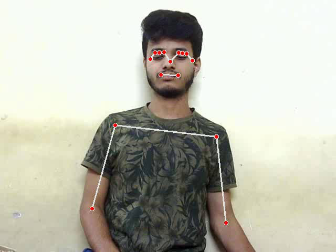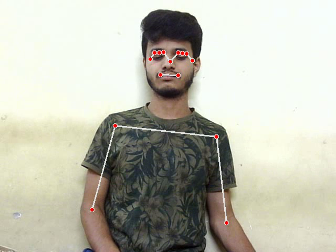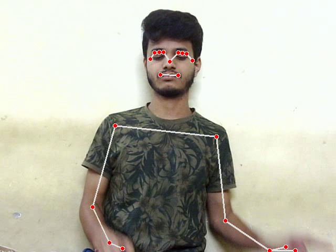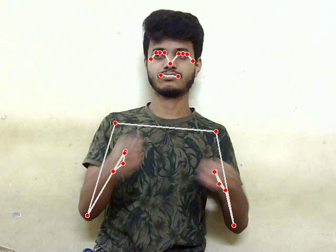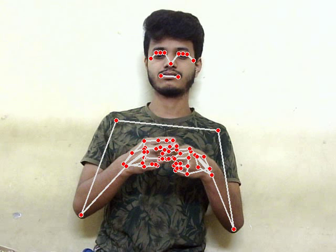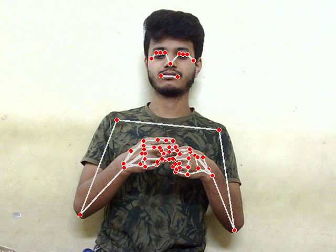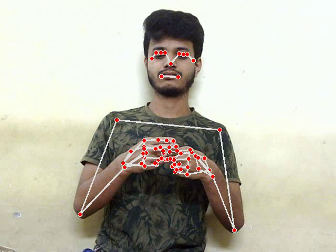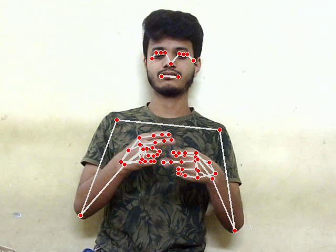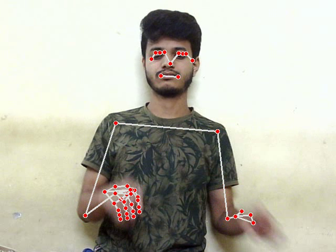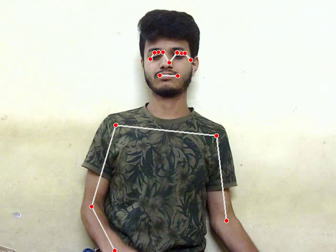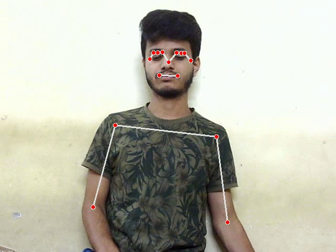name